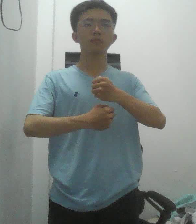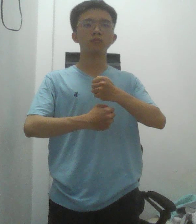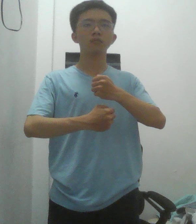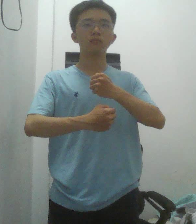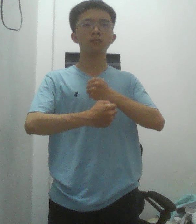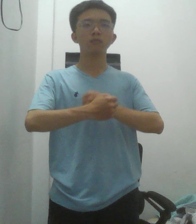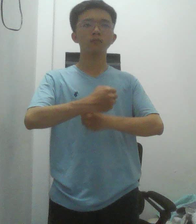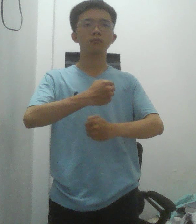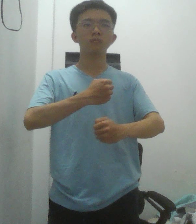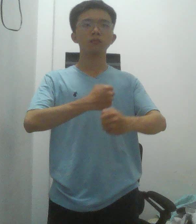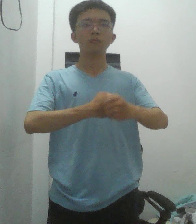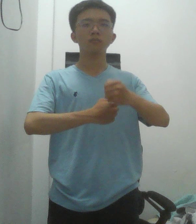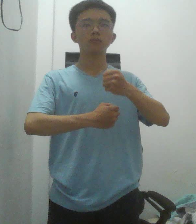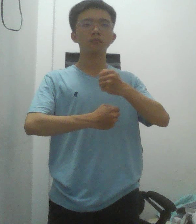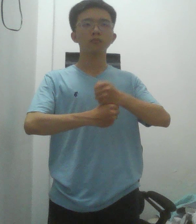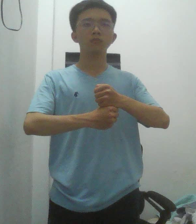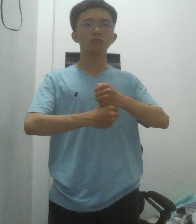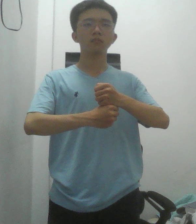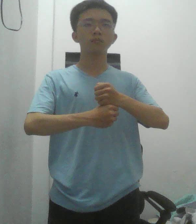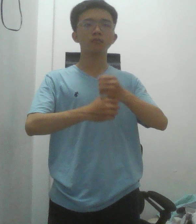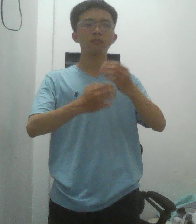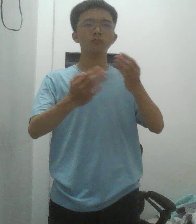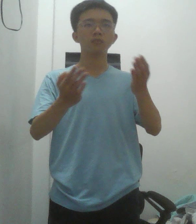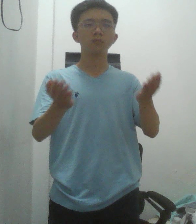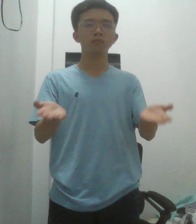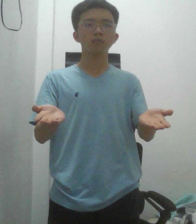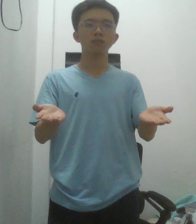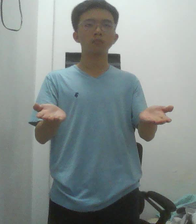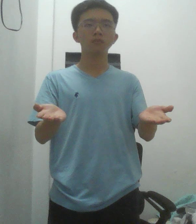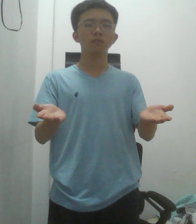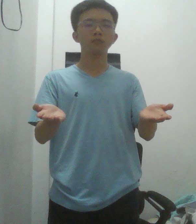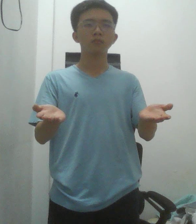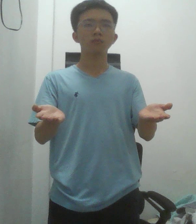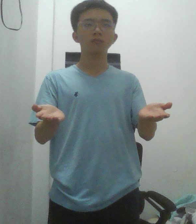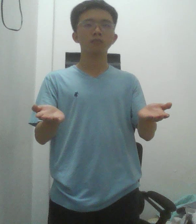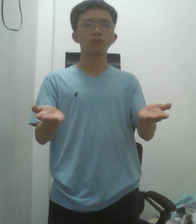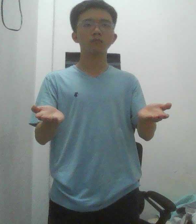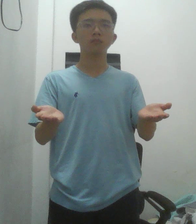nam nay